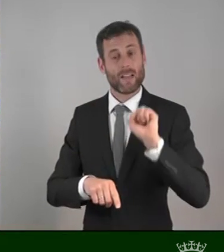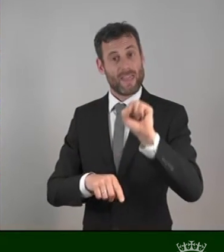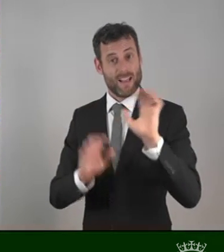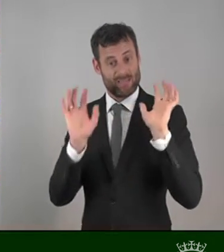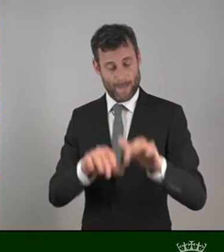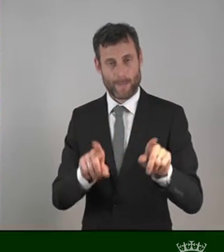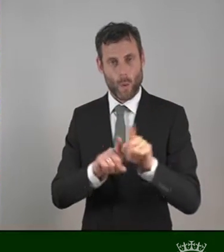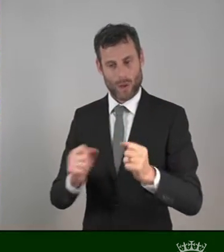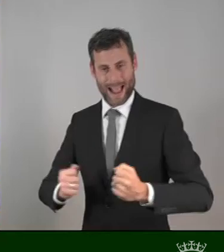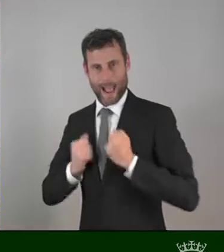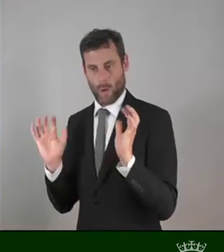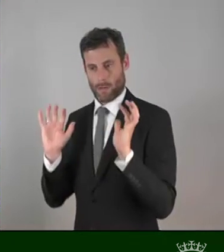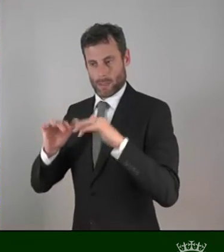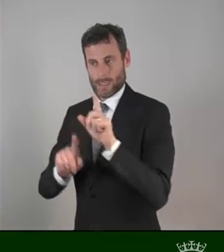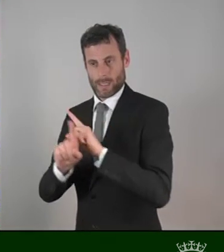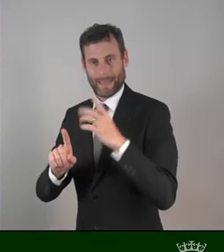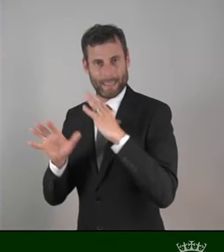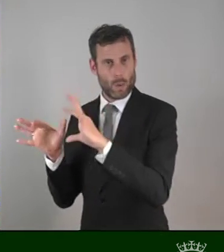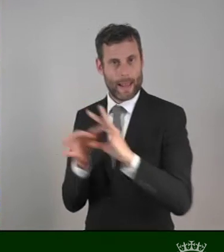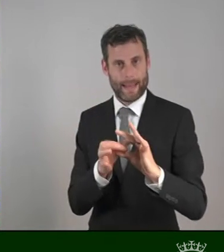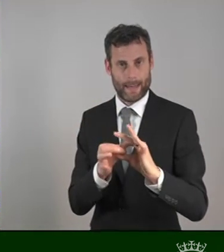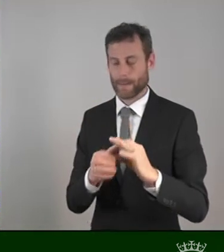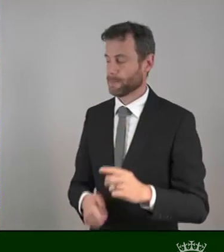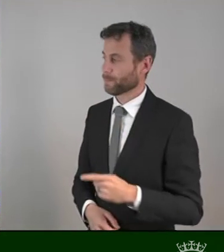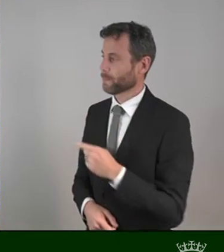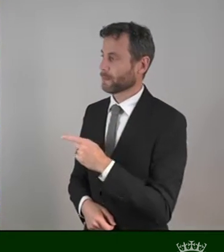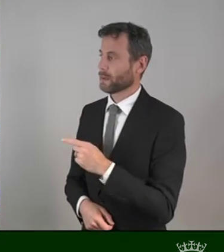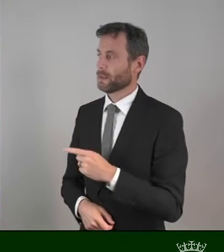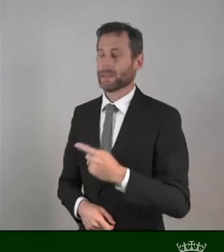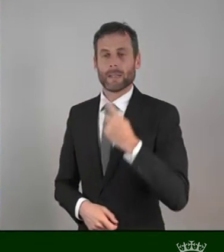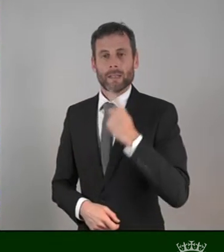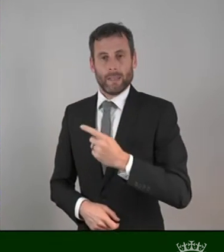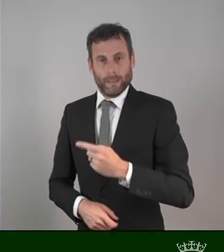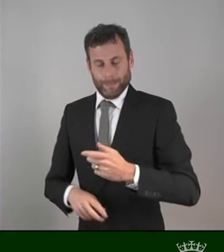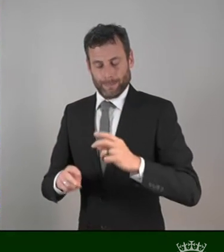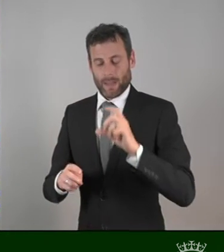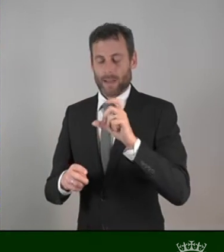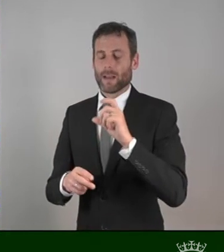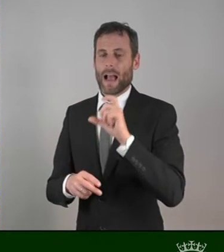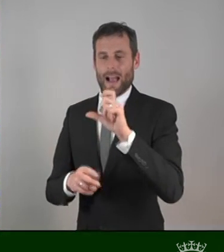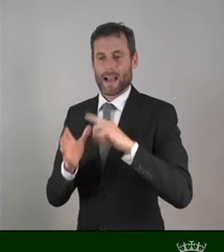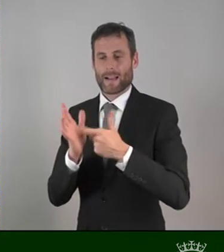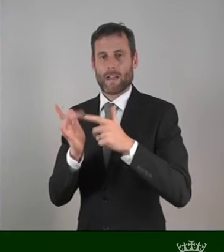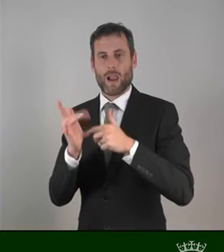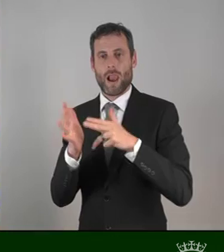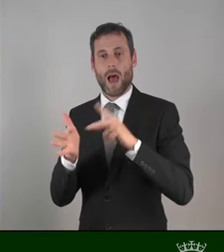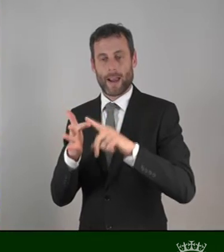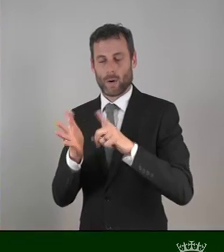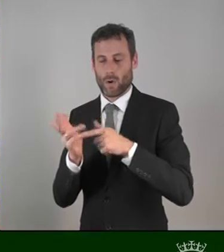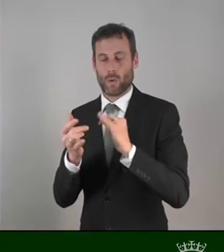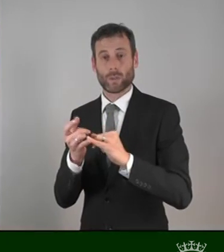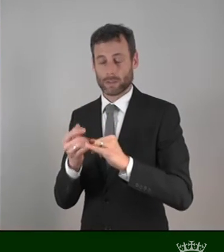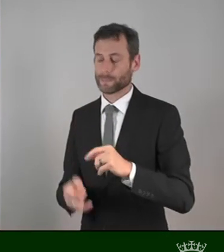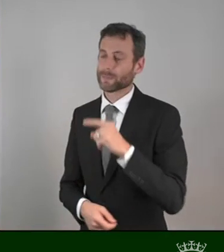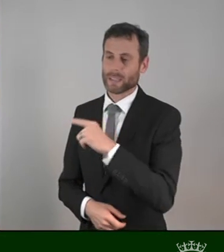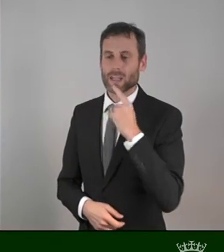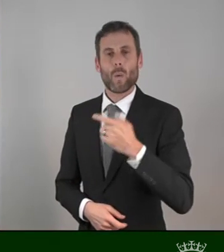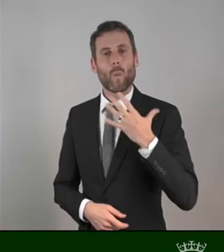The Prime Minister talks of avoiding hesitation, repetition and deviation, but does he agree that we should also avoid hypocrisy?